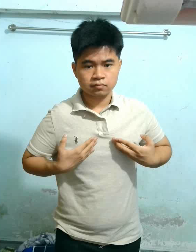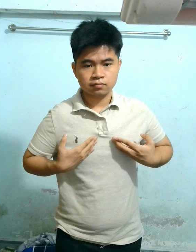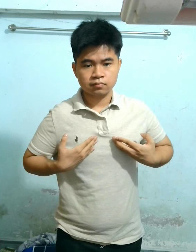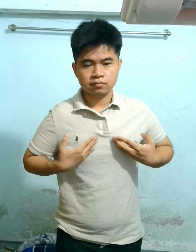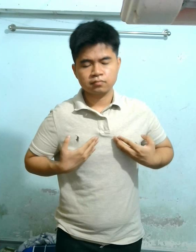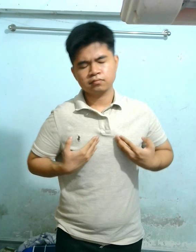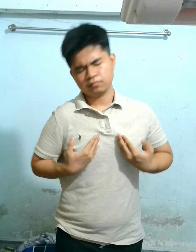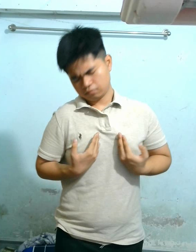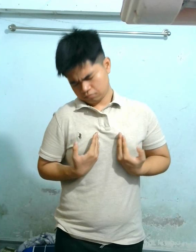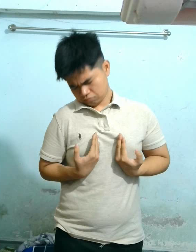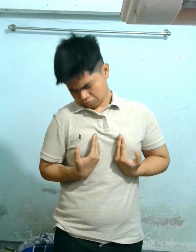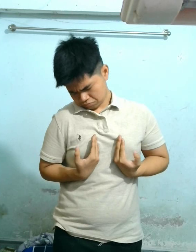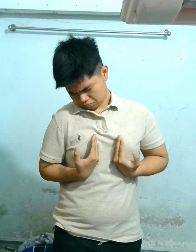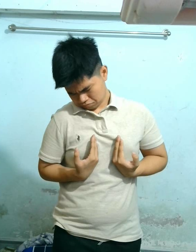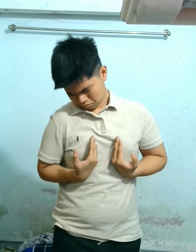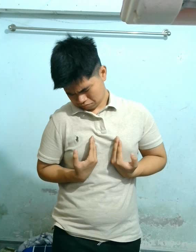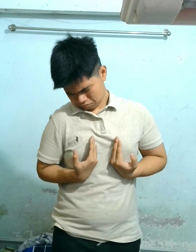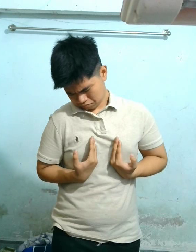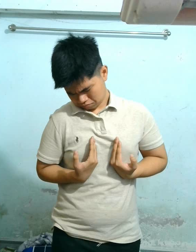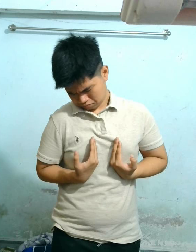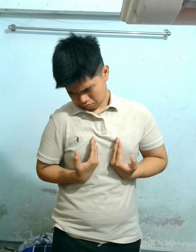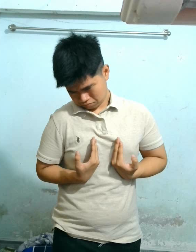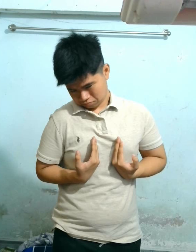met moi